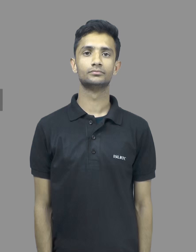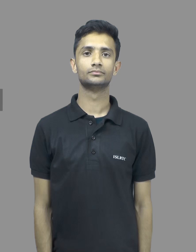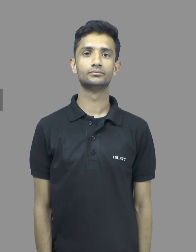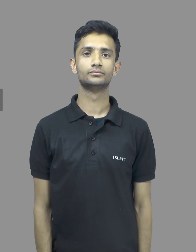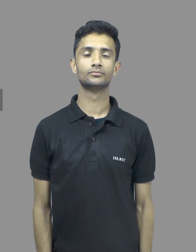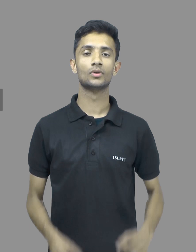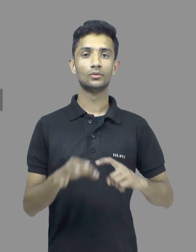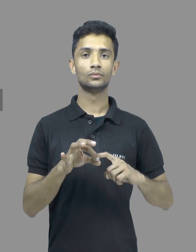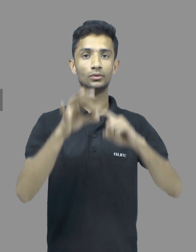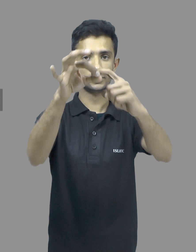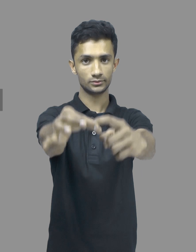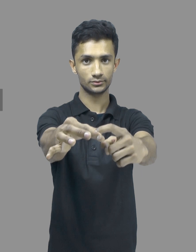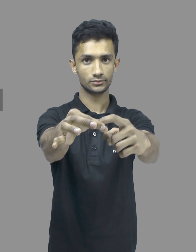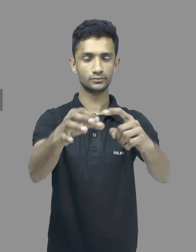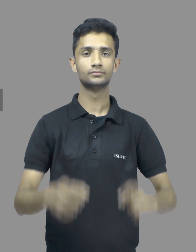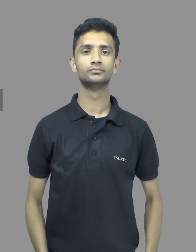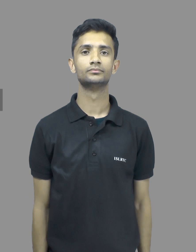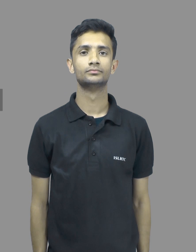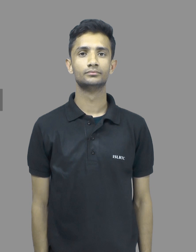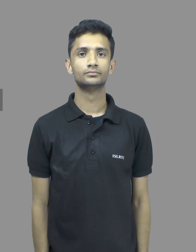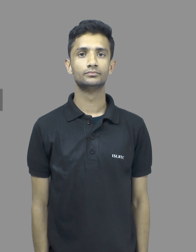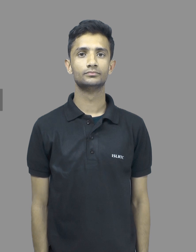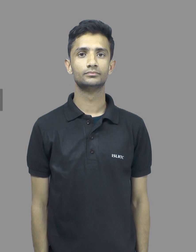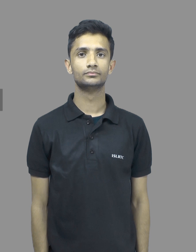Question